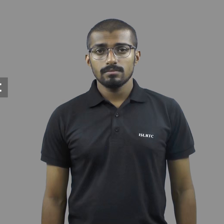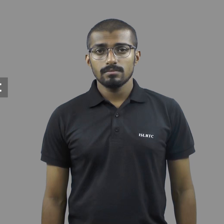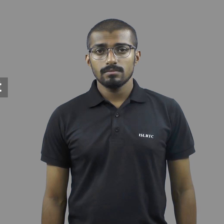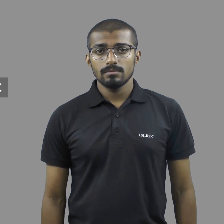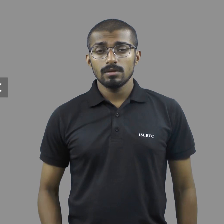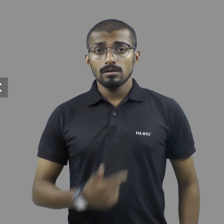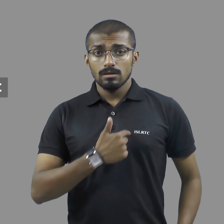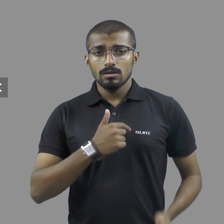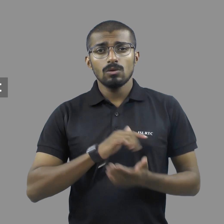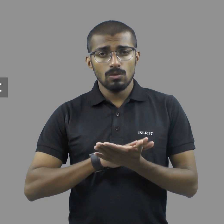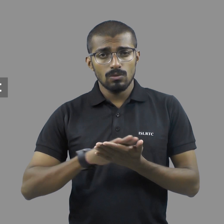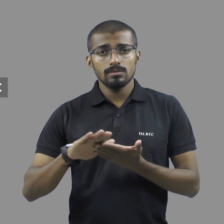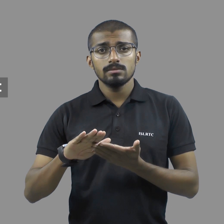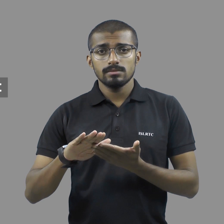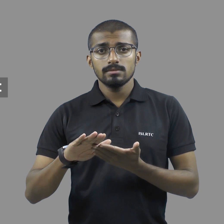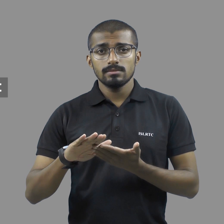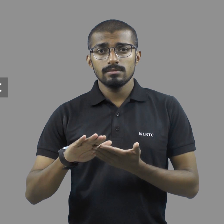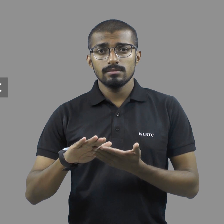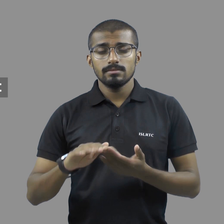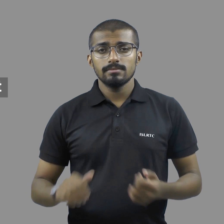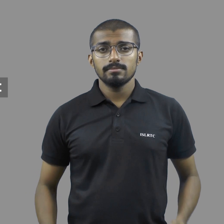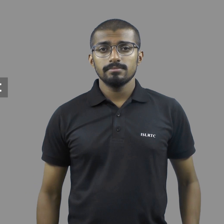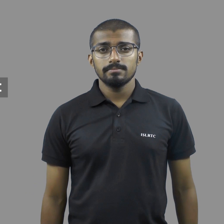Honest